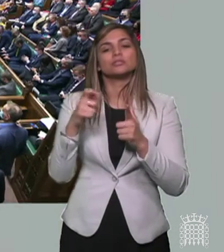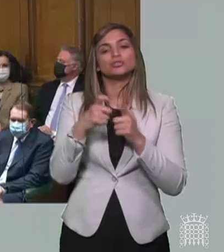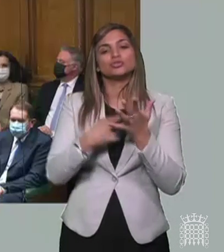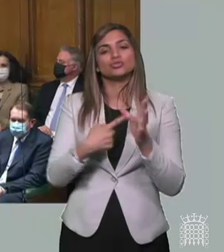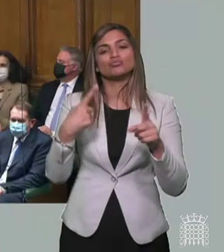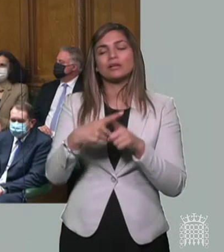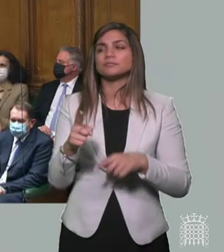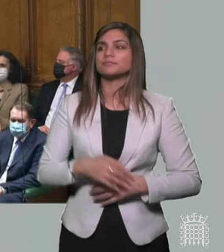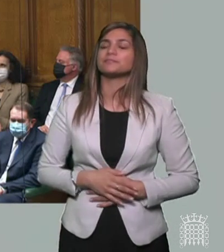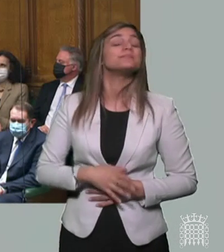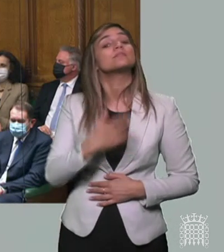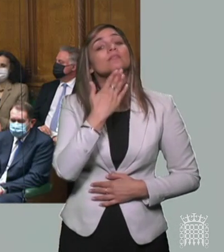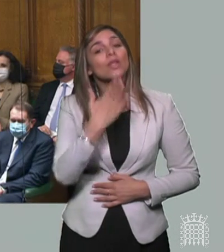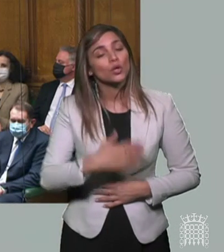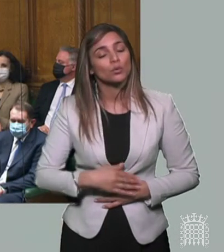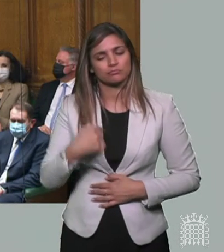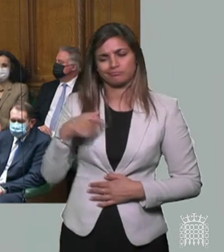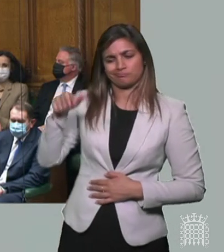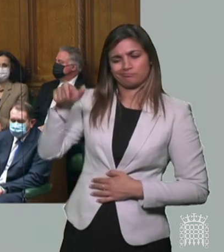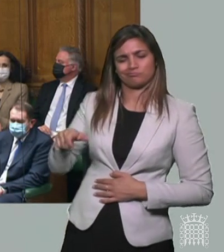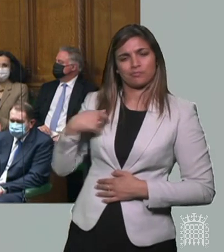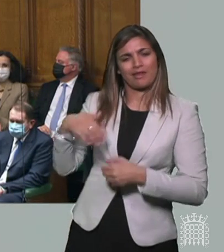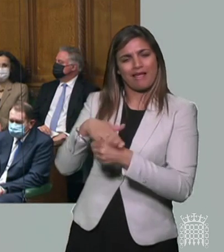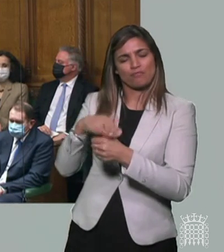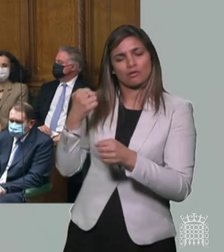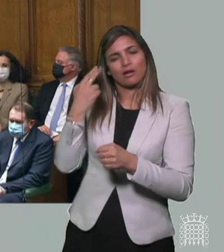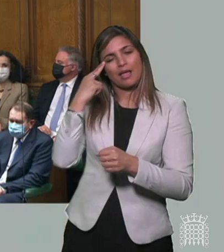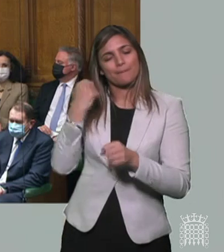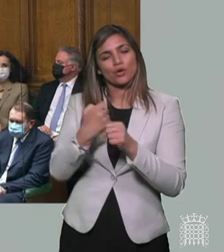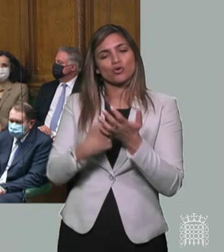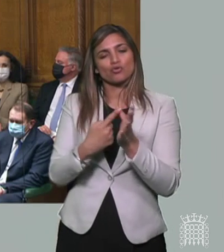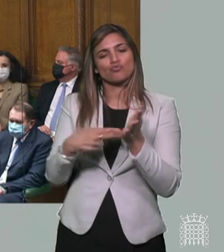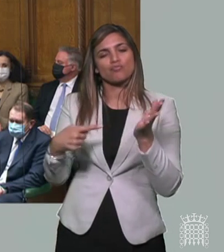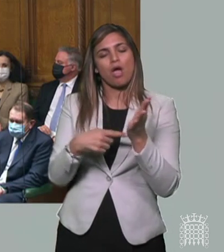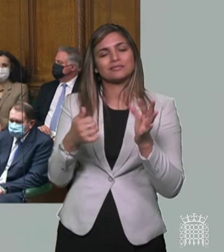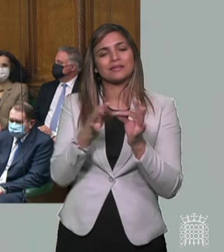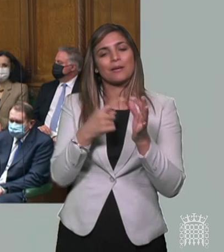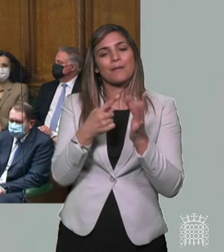My constituent Grant Bailey went back to Afghanistan in September.